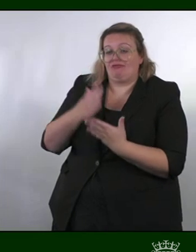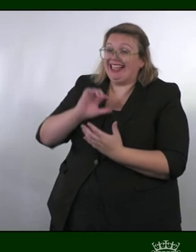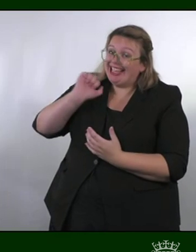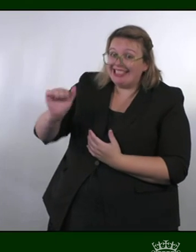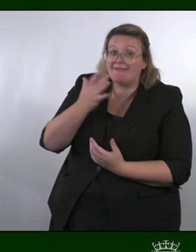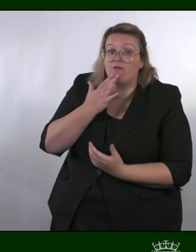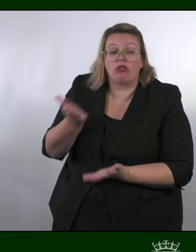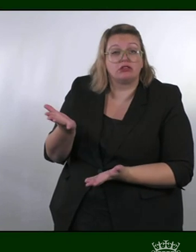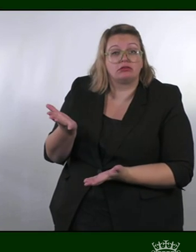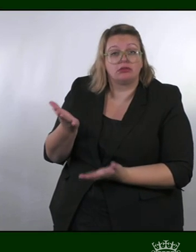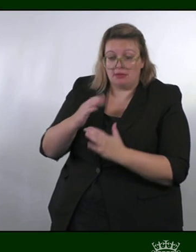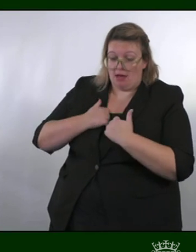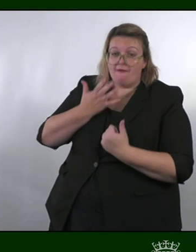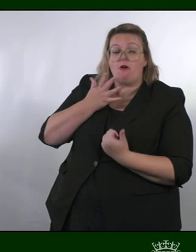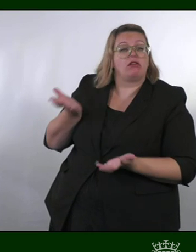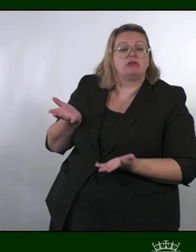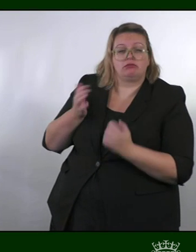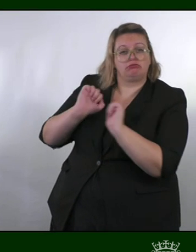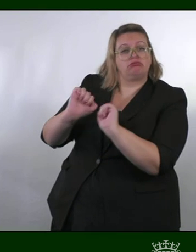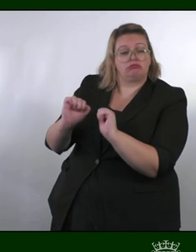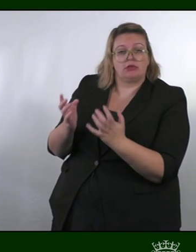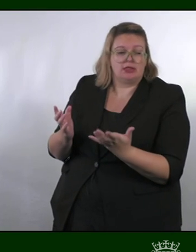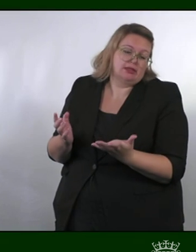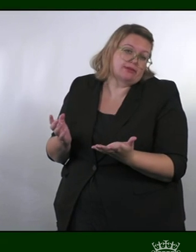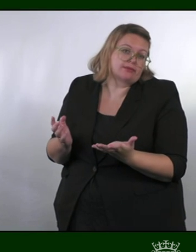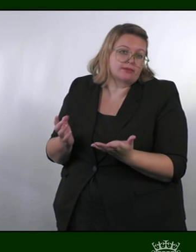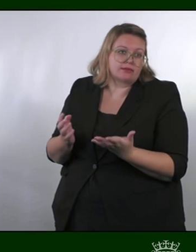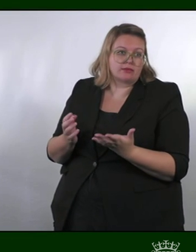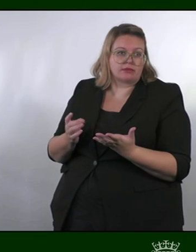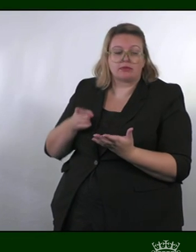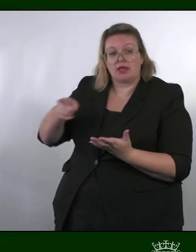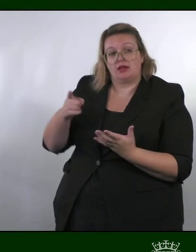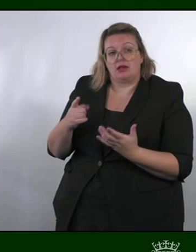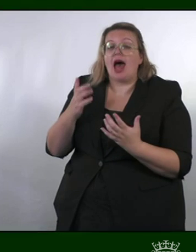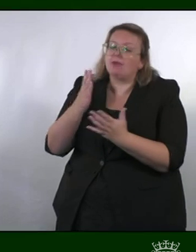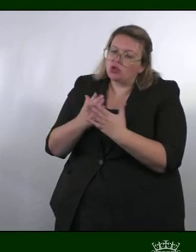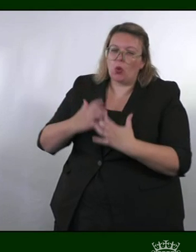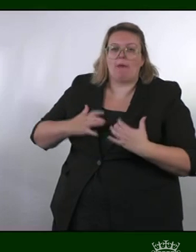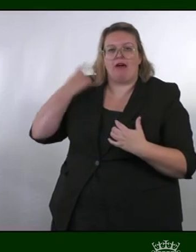I trust that my hon. Friend will make that clear.